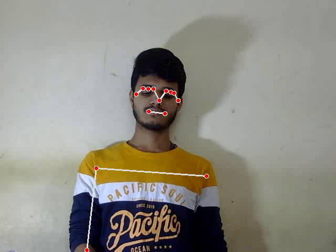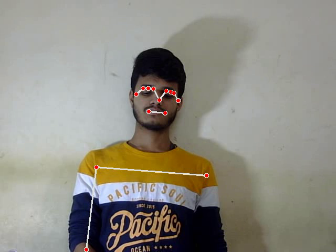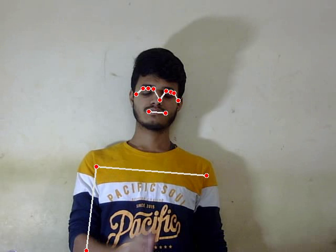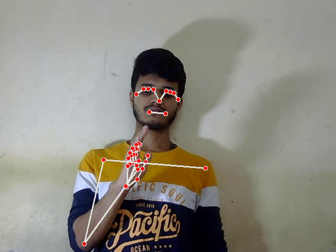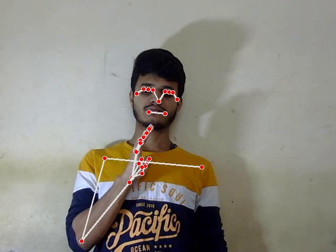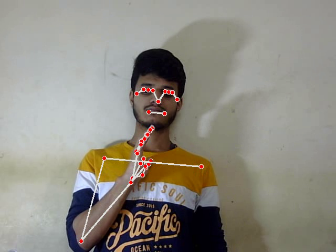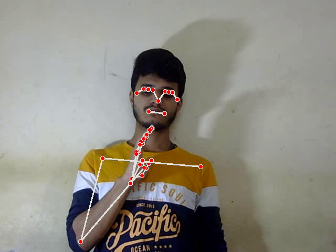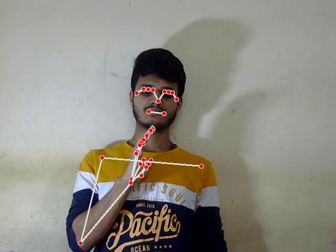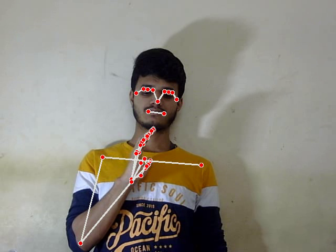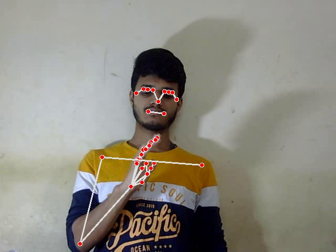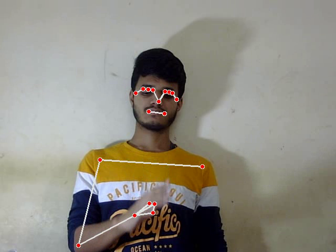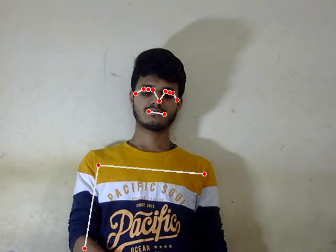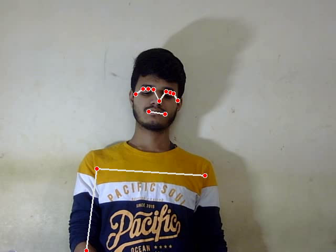fine